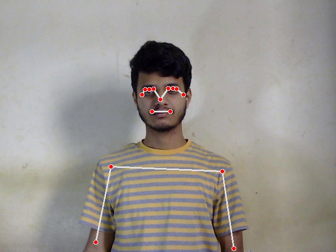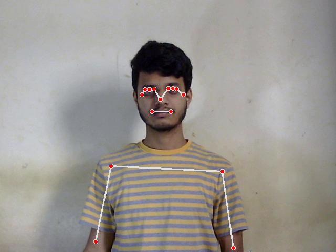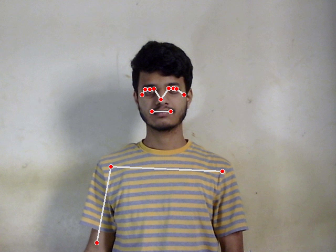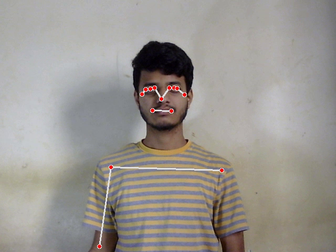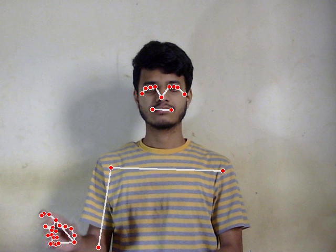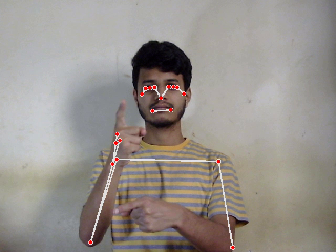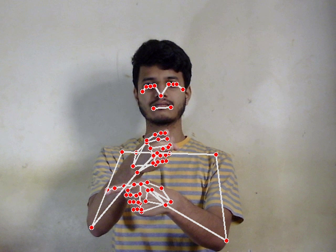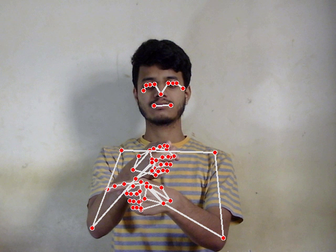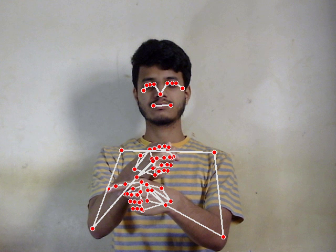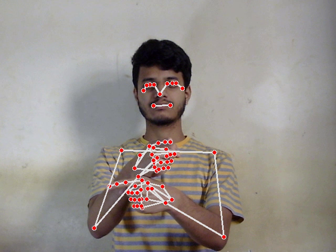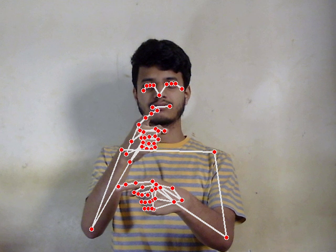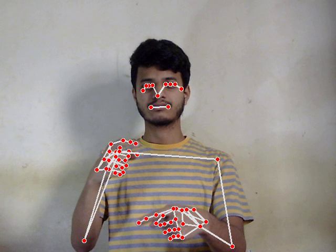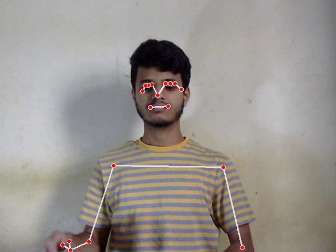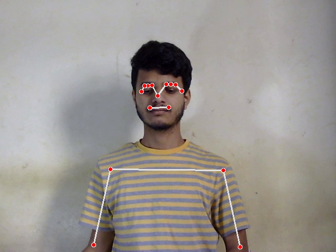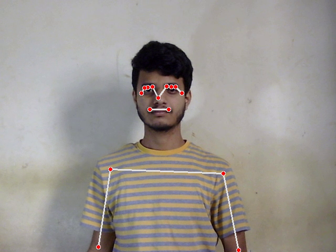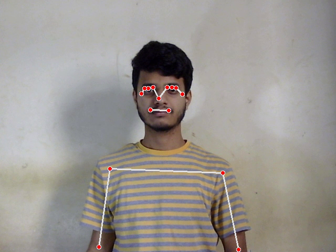right